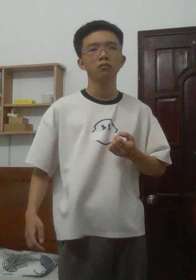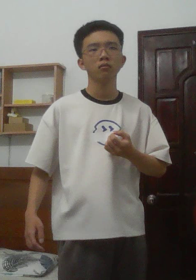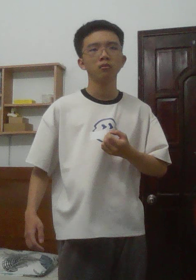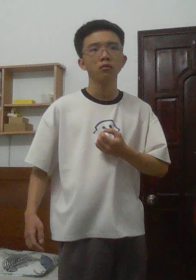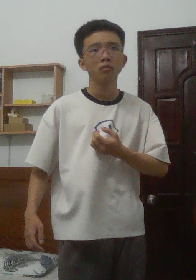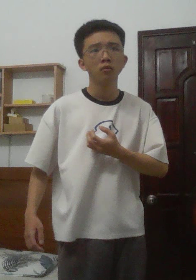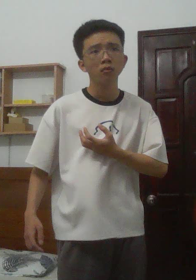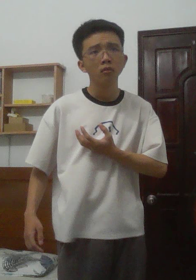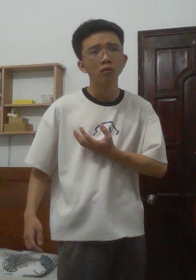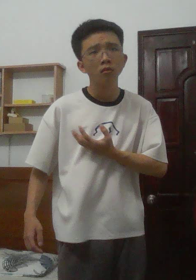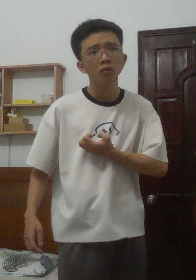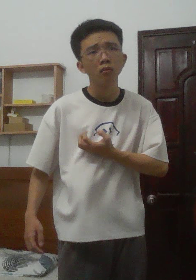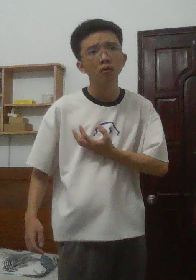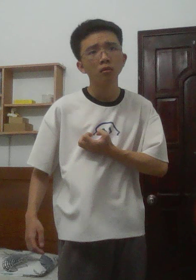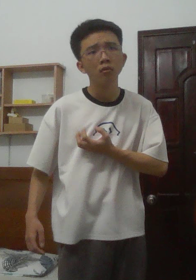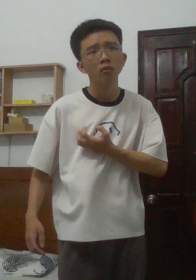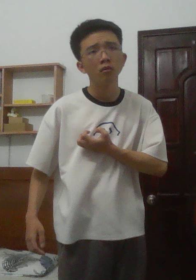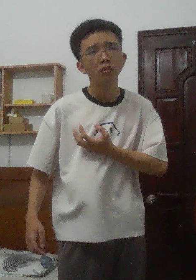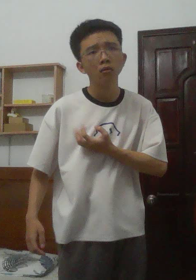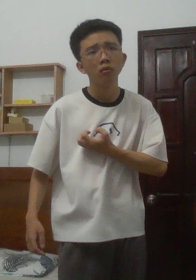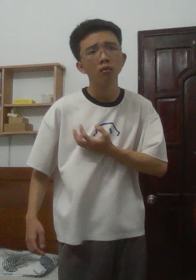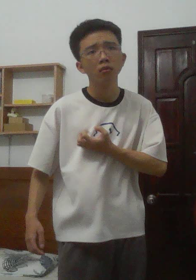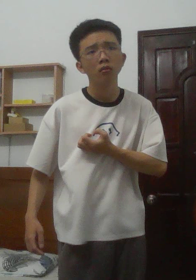lo so